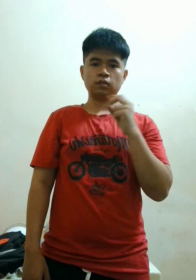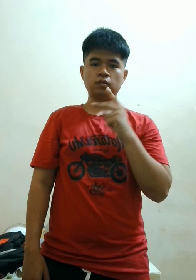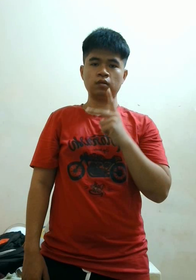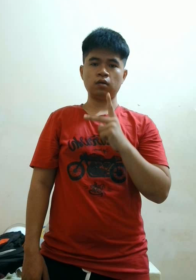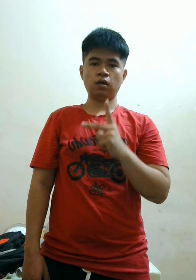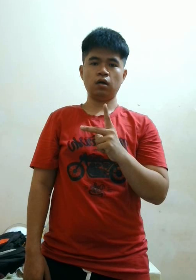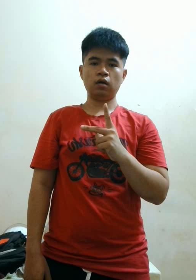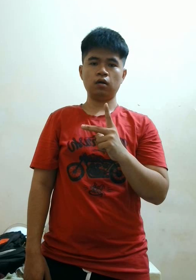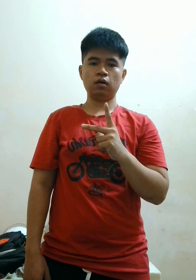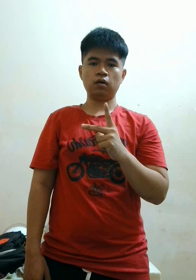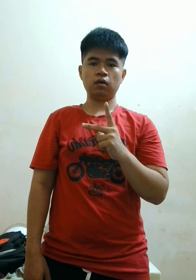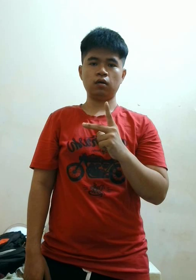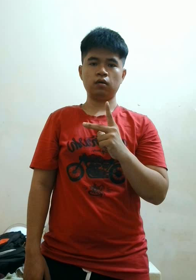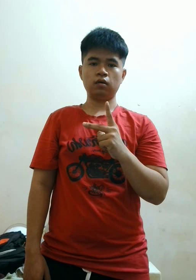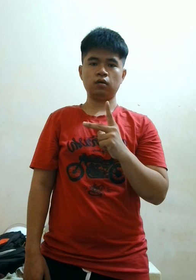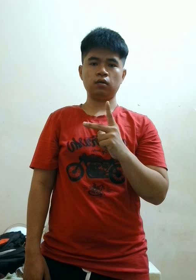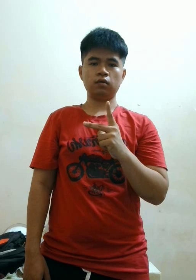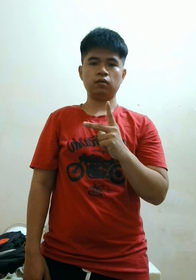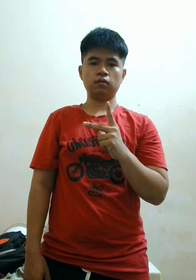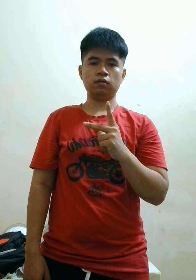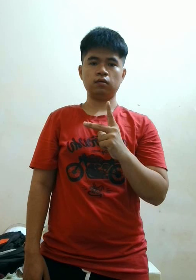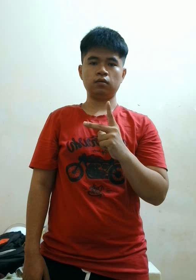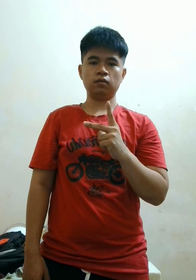h